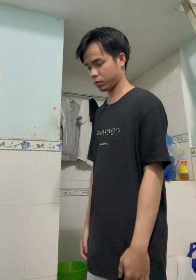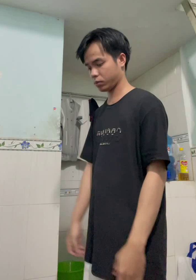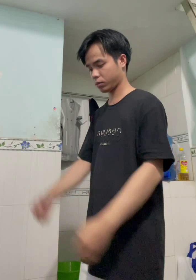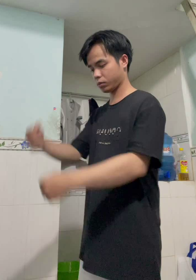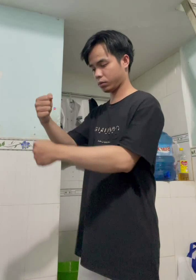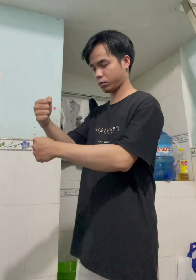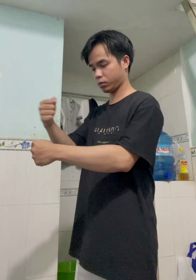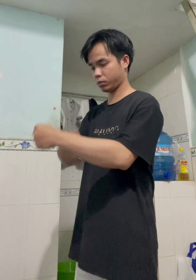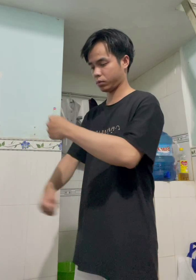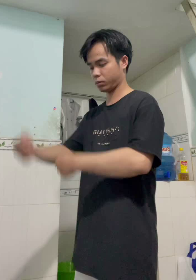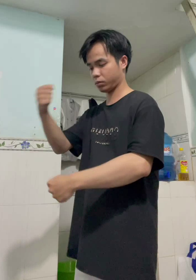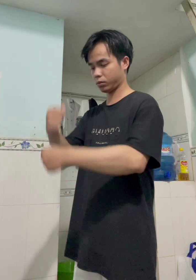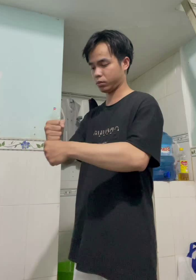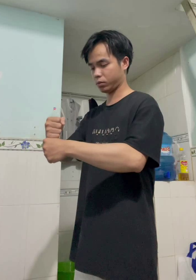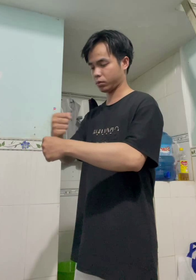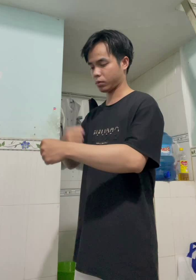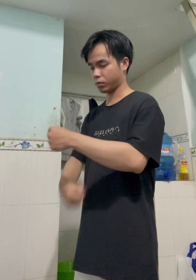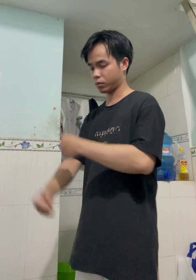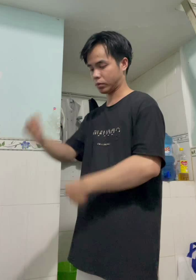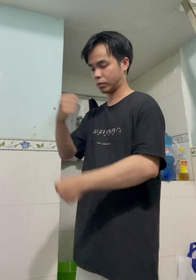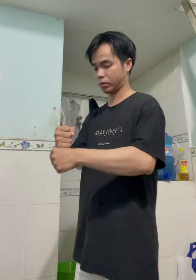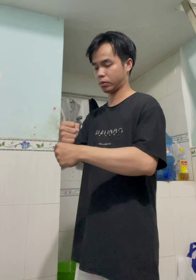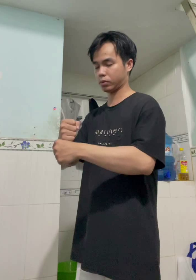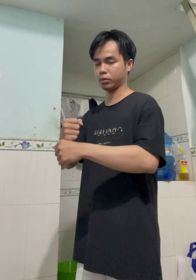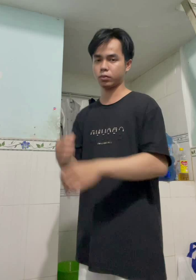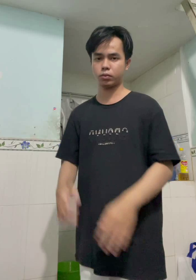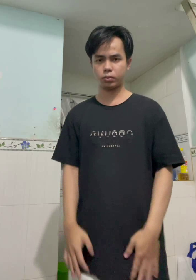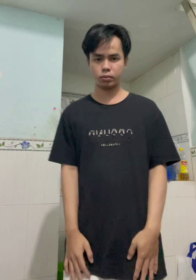quanh nam